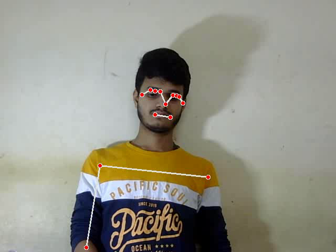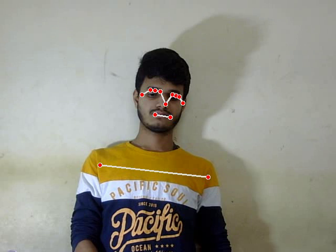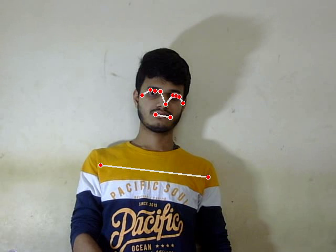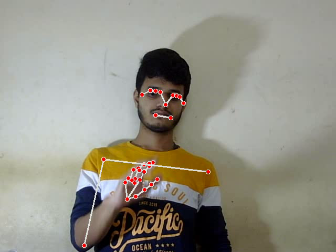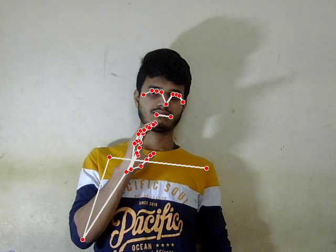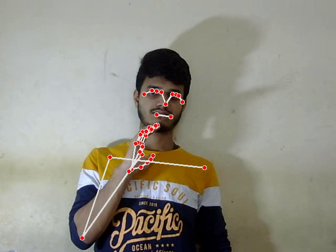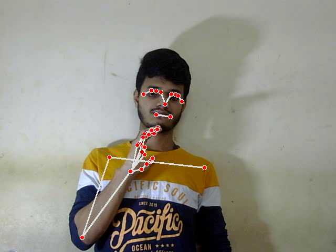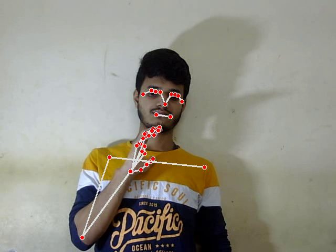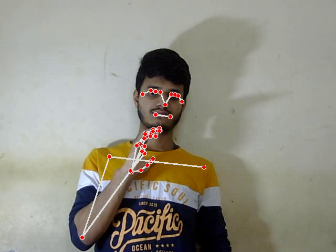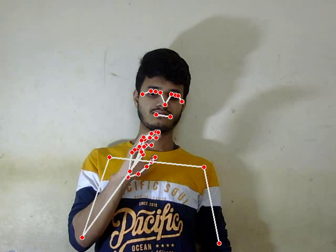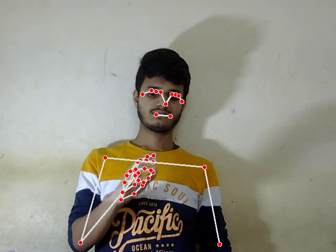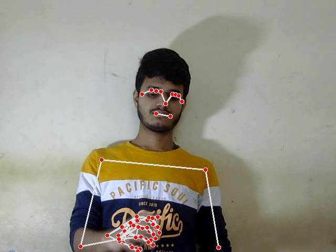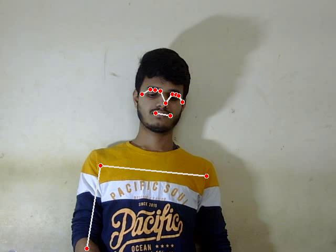fine